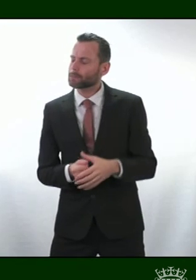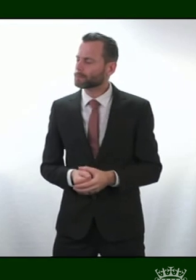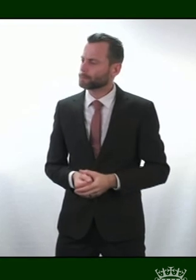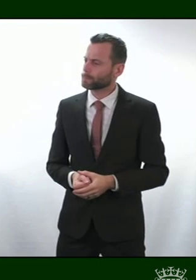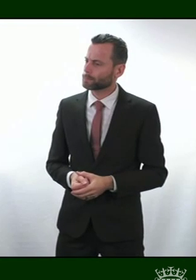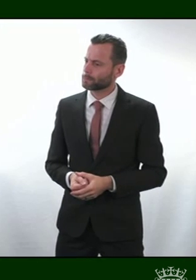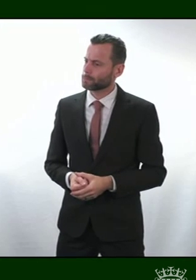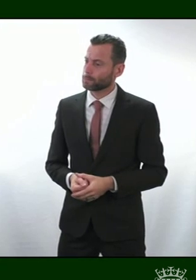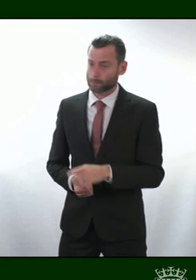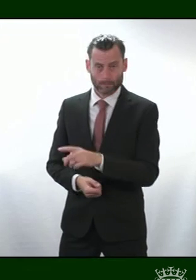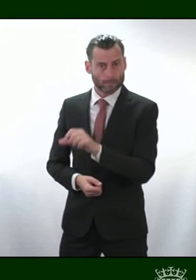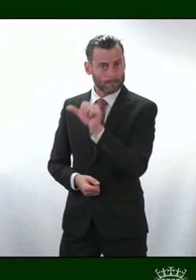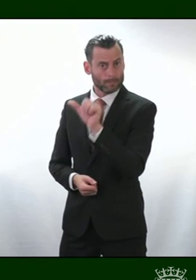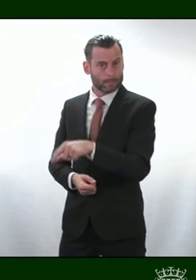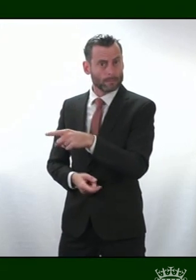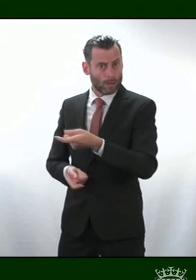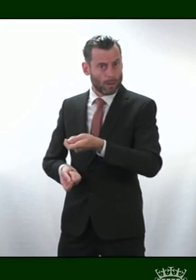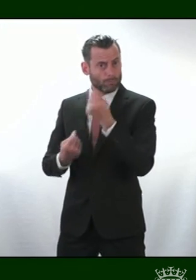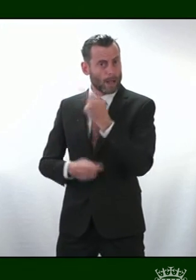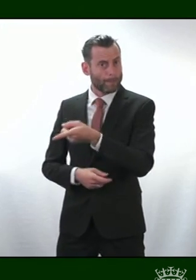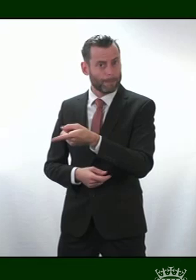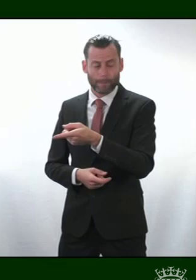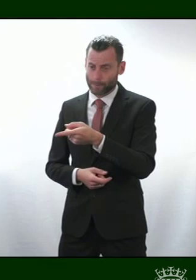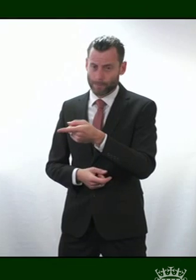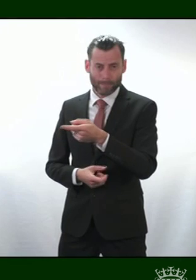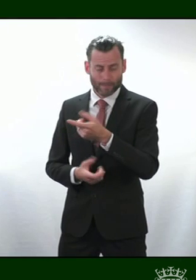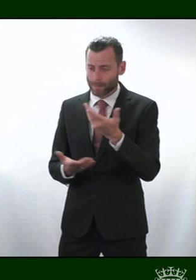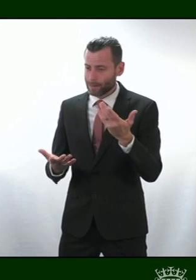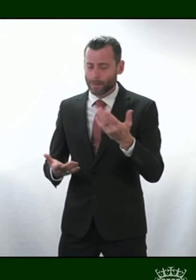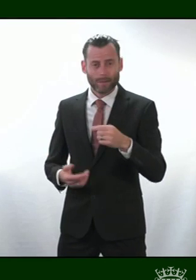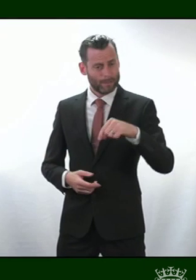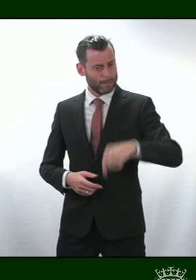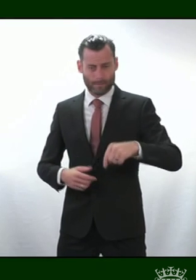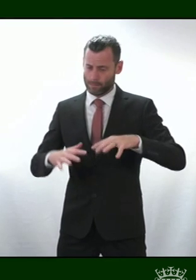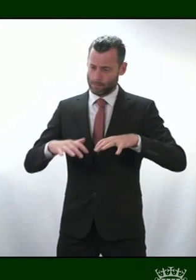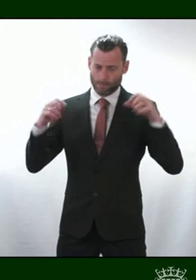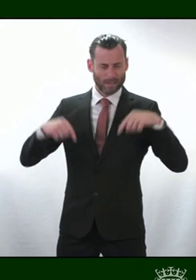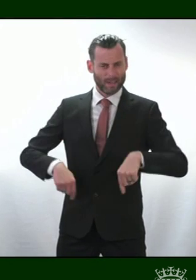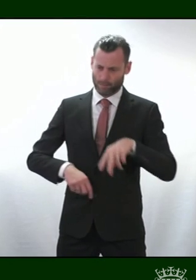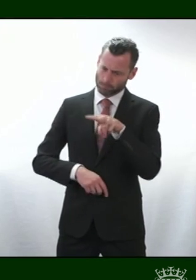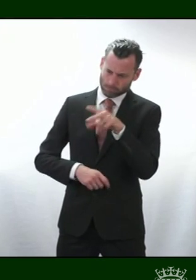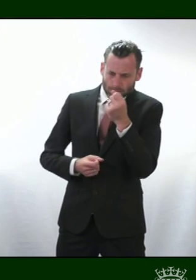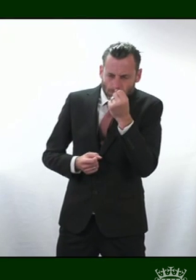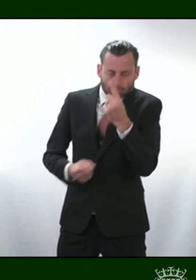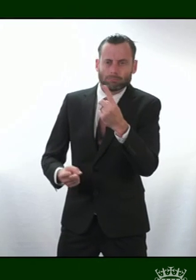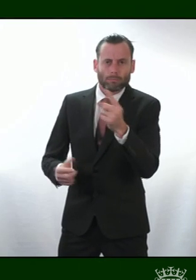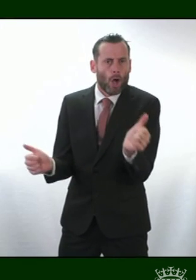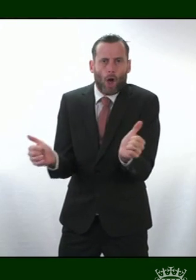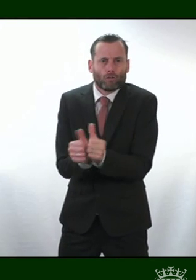The honourable Lady is absolutely right to raise the issue that she does, and I know that Members across the House will share her feelings entirely.